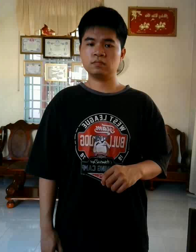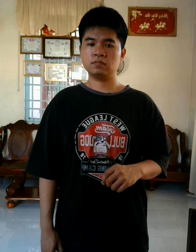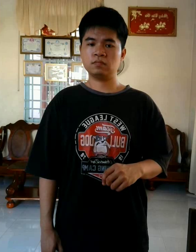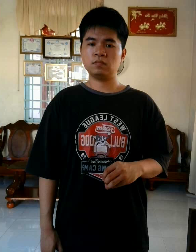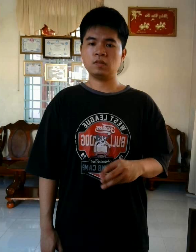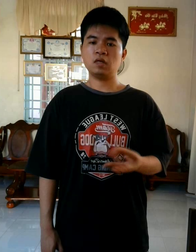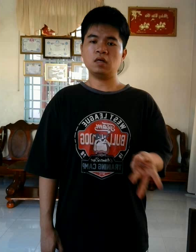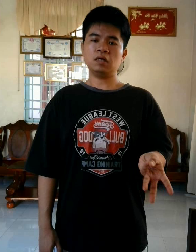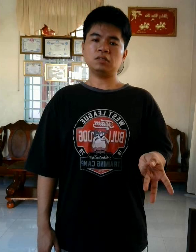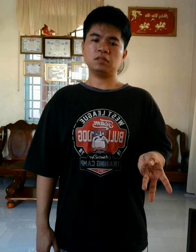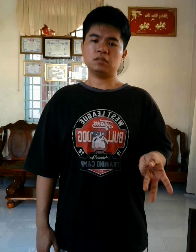it